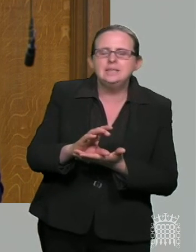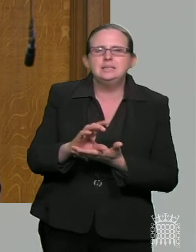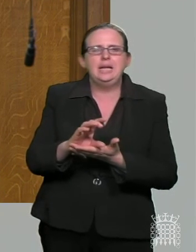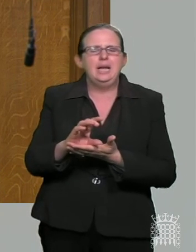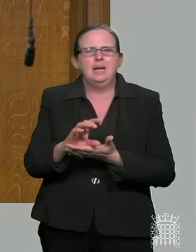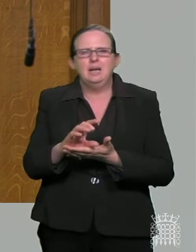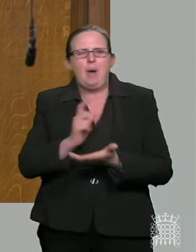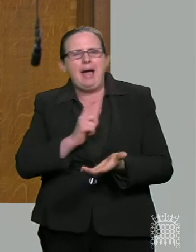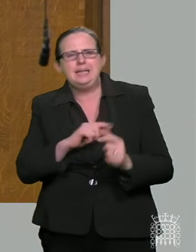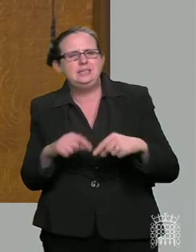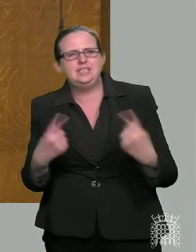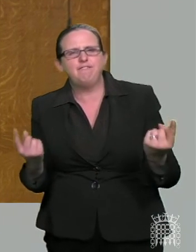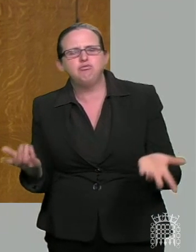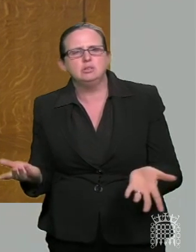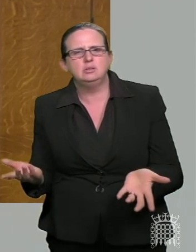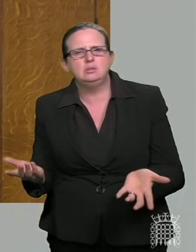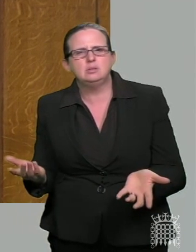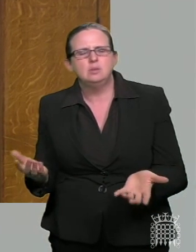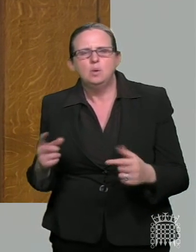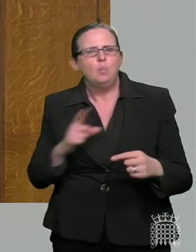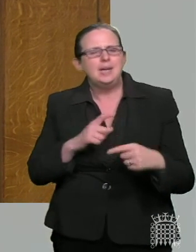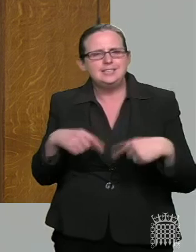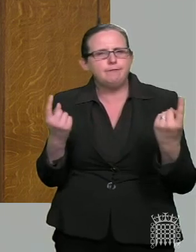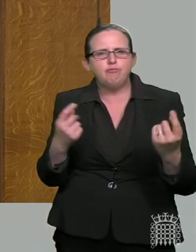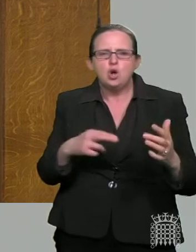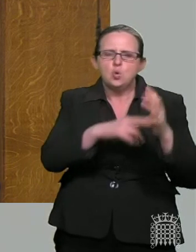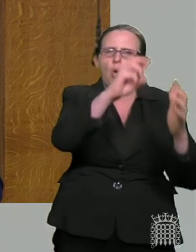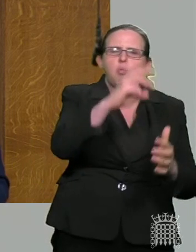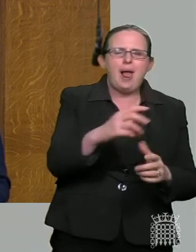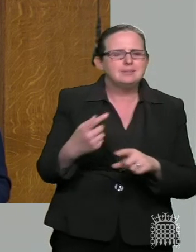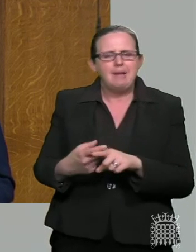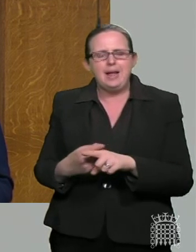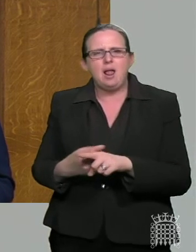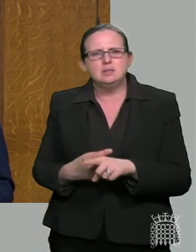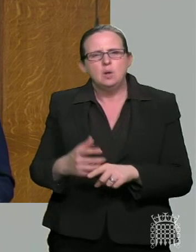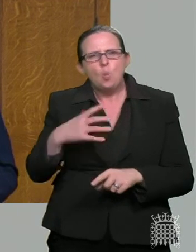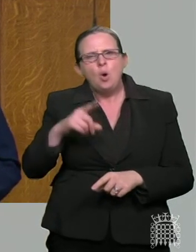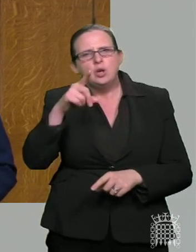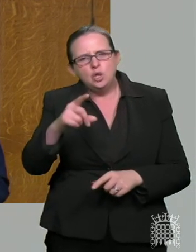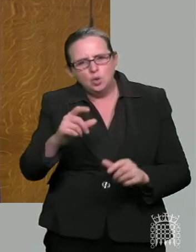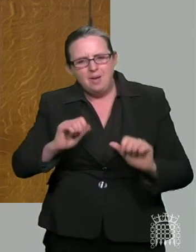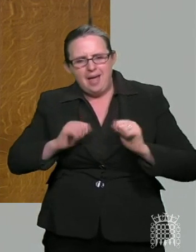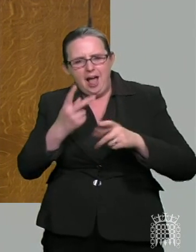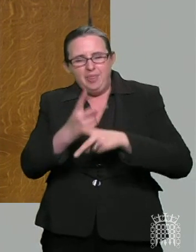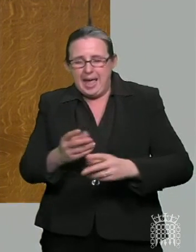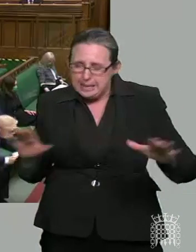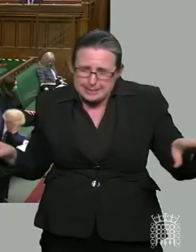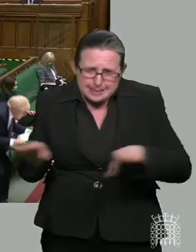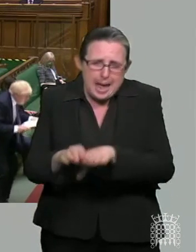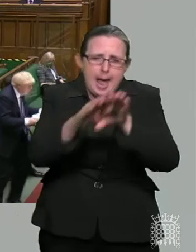So will my right honourable Friend do all he can to ensure that healthcare features prominently within the UK levelling-up agenda?